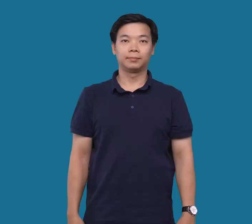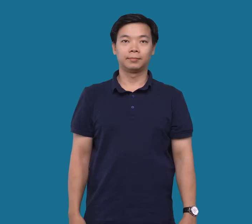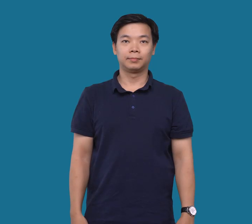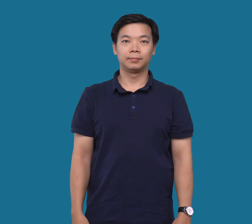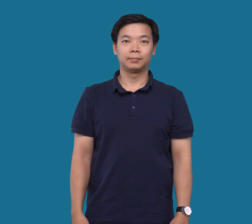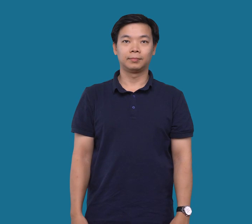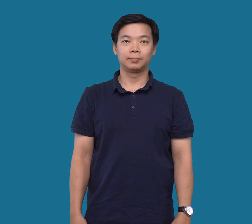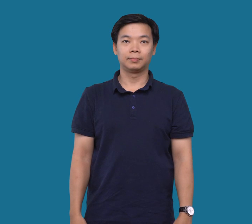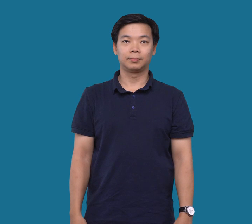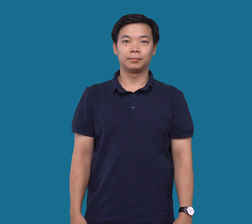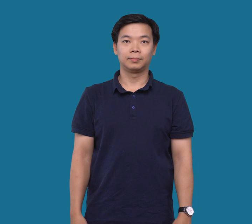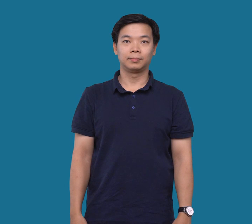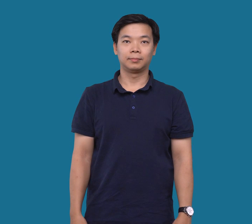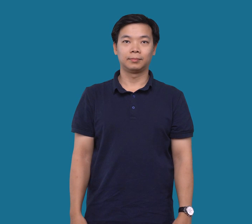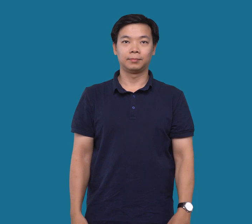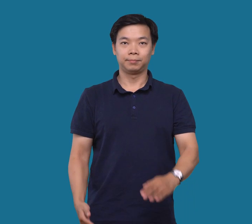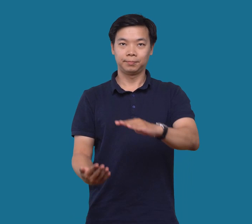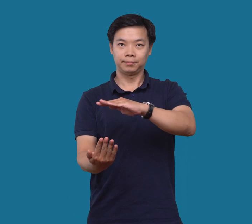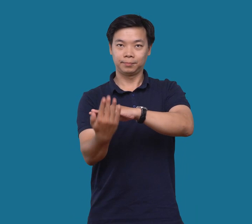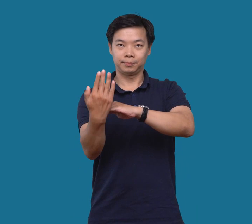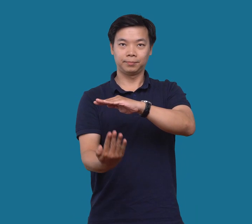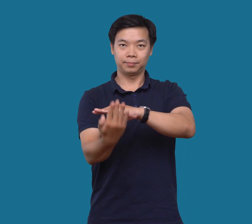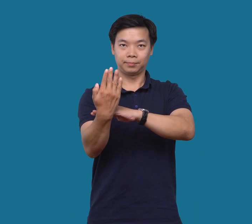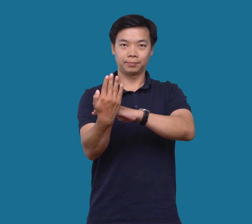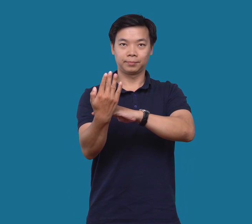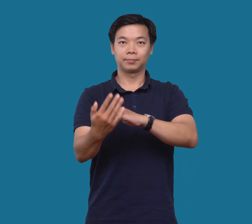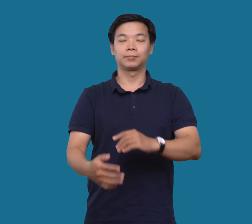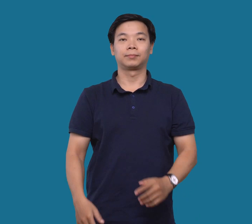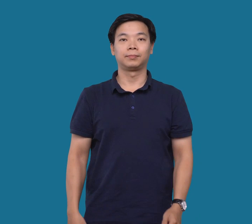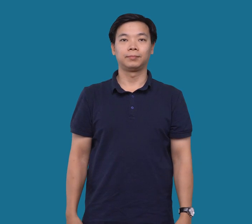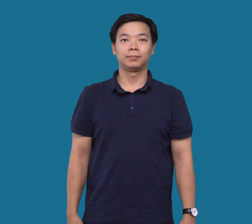máy in